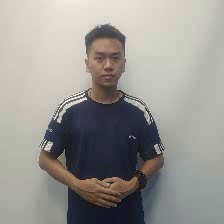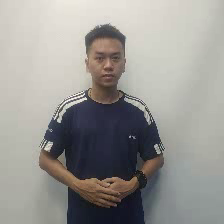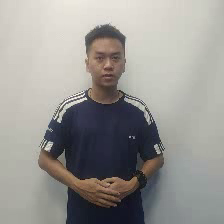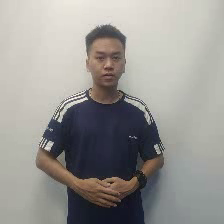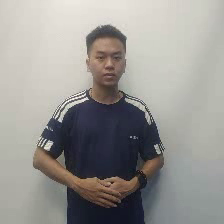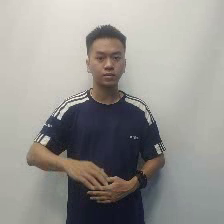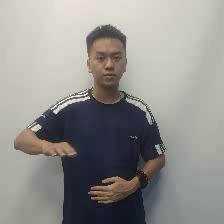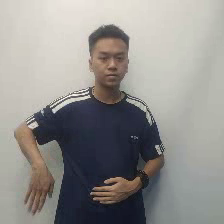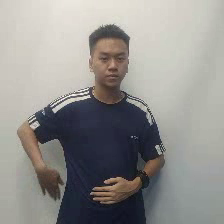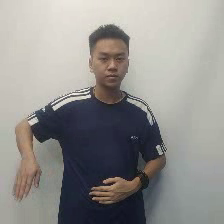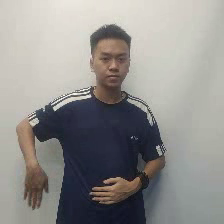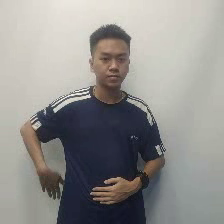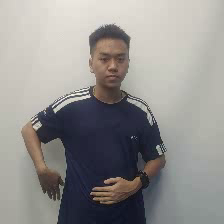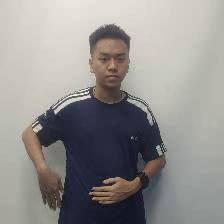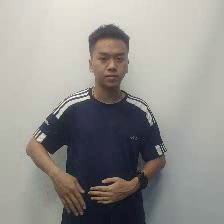Phía sau